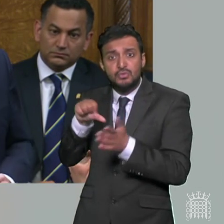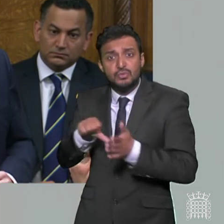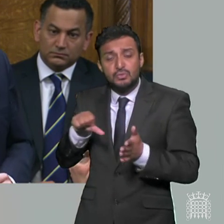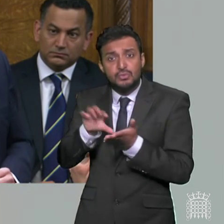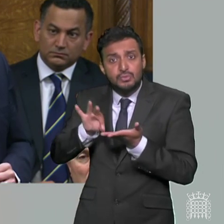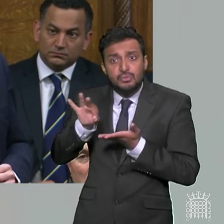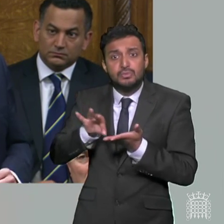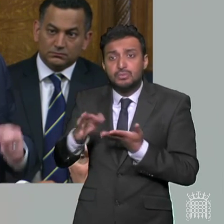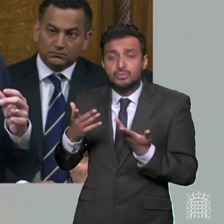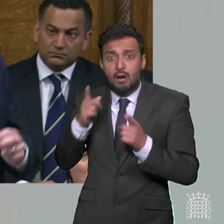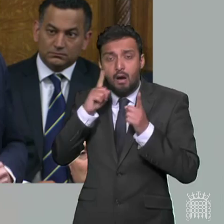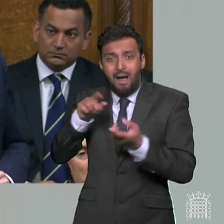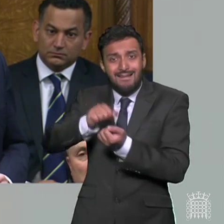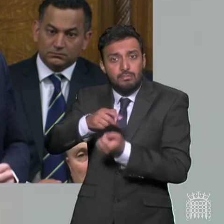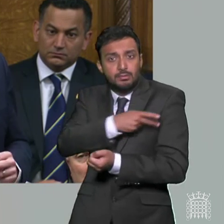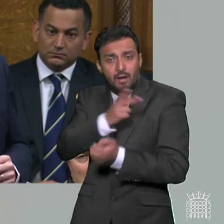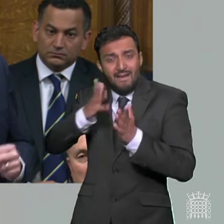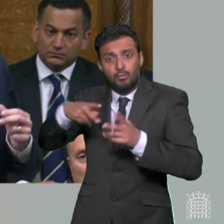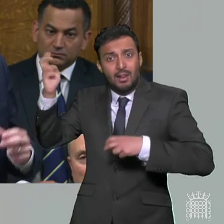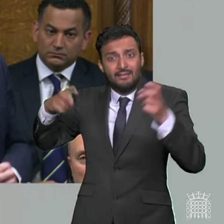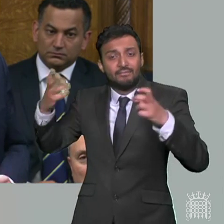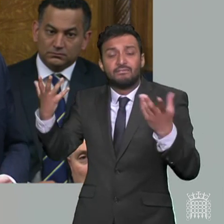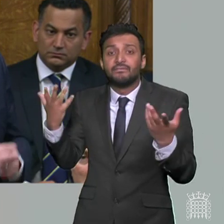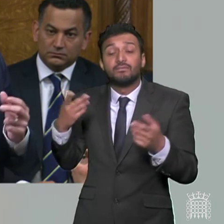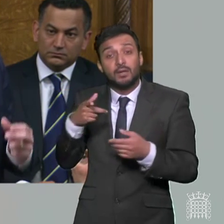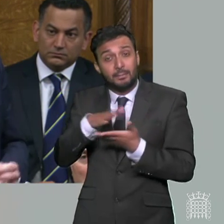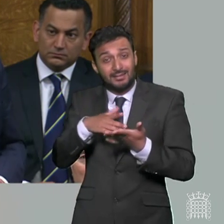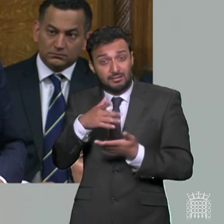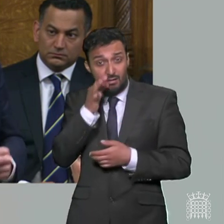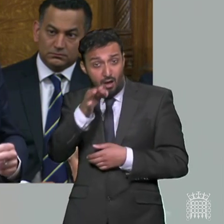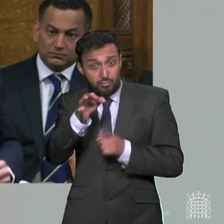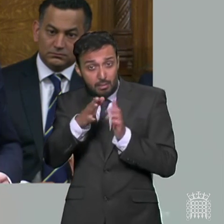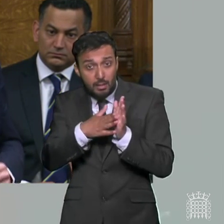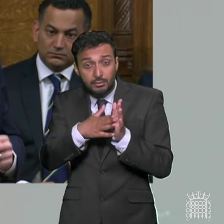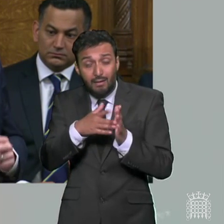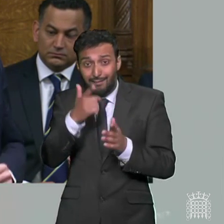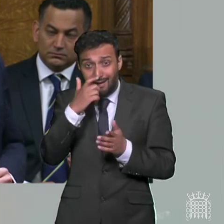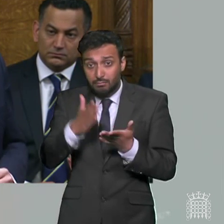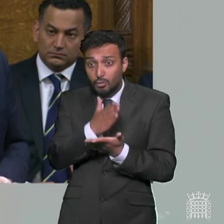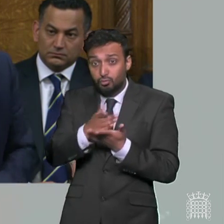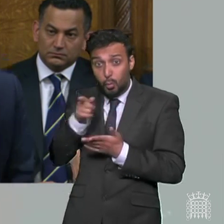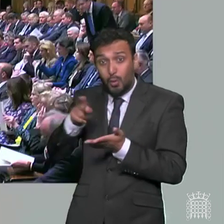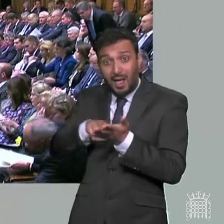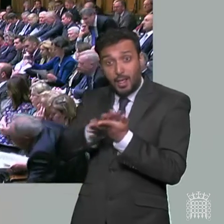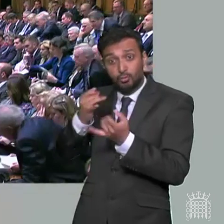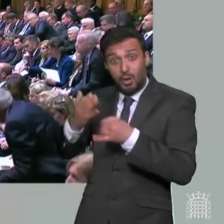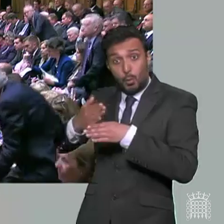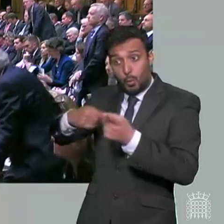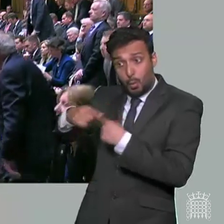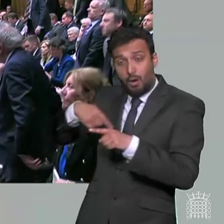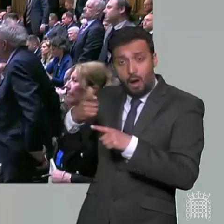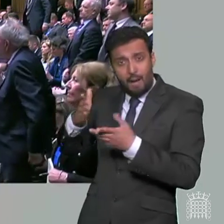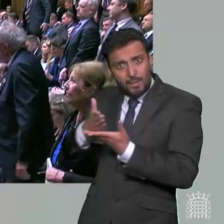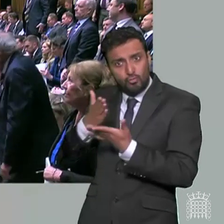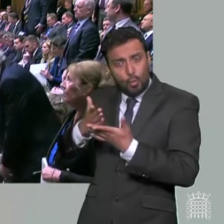Will my right honourable Friend the Prime Minister work with me to make sure that NHS workers in South Cambridgeshire and Cambridge get paid fairly?